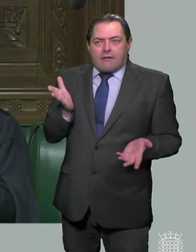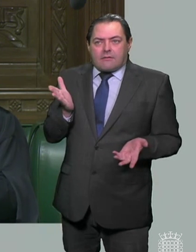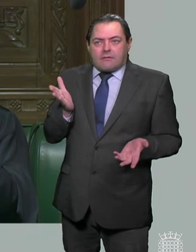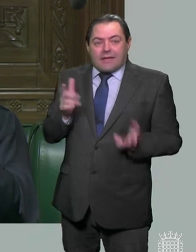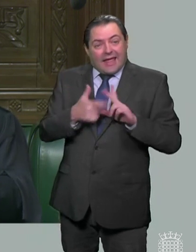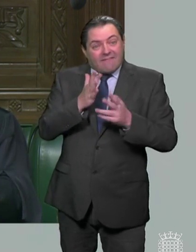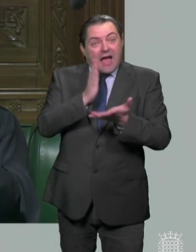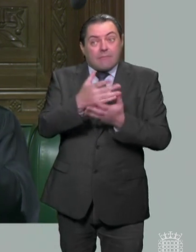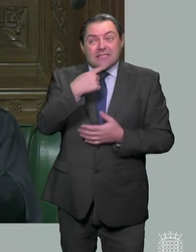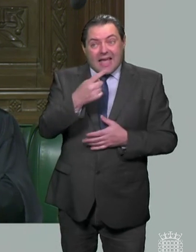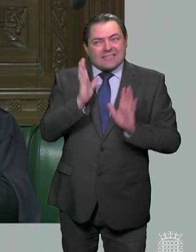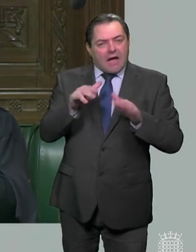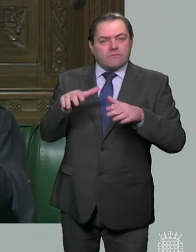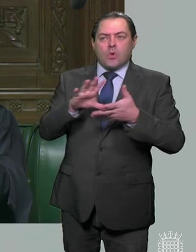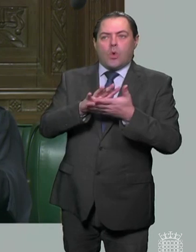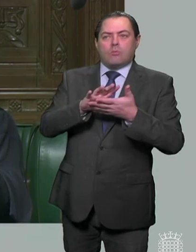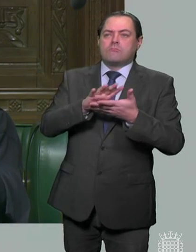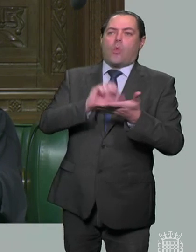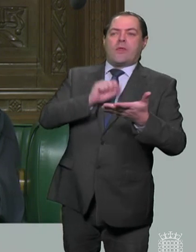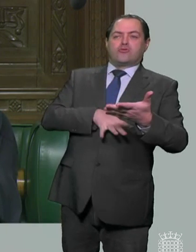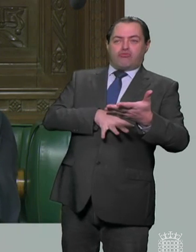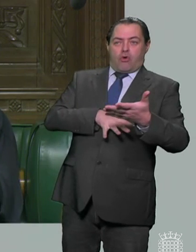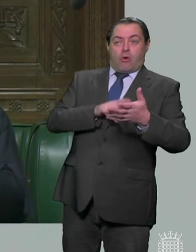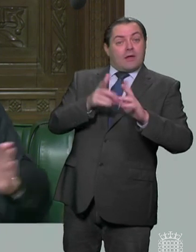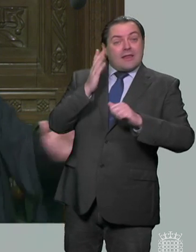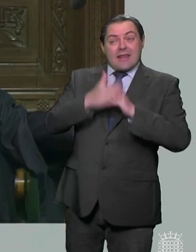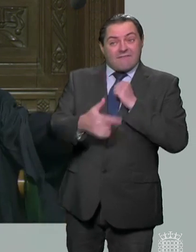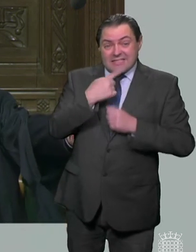If it was said, I want it withdrawn. If it was not said, I will accept that.